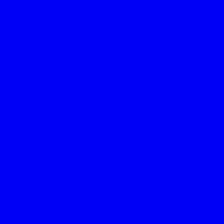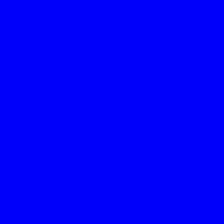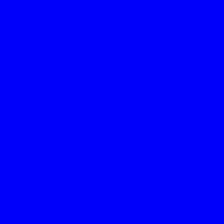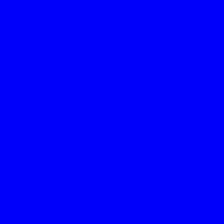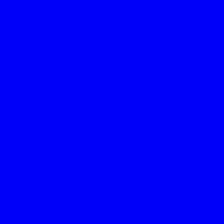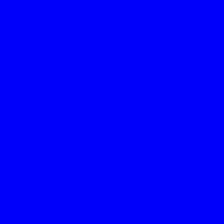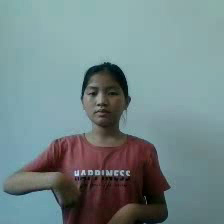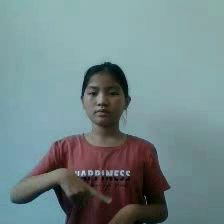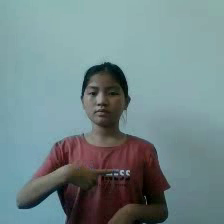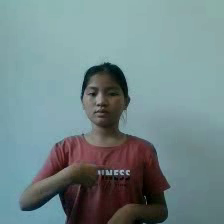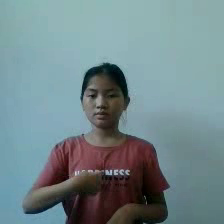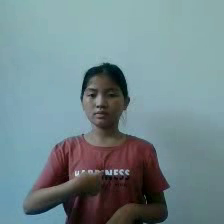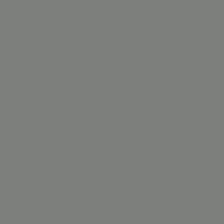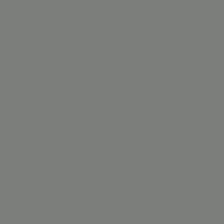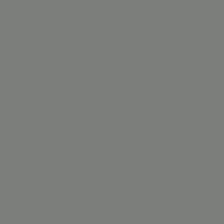Chúng ta